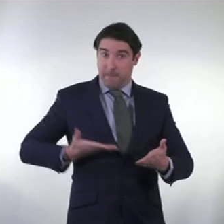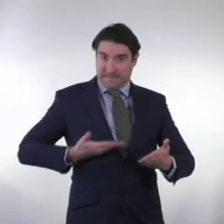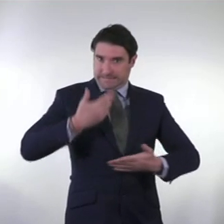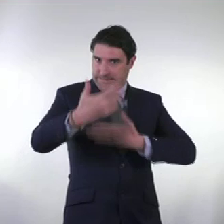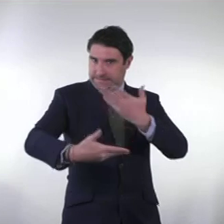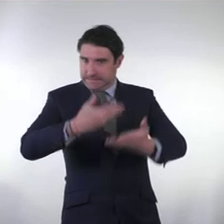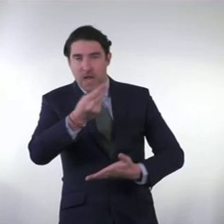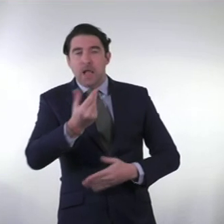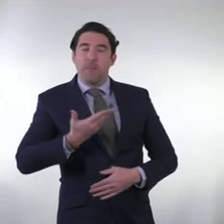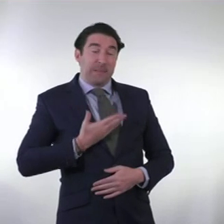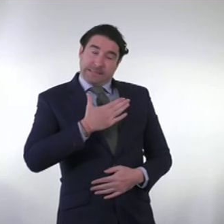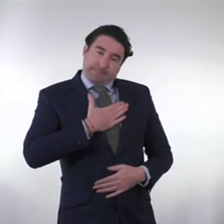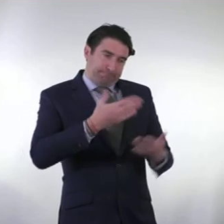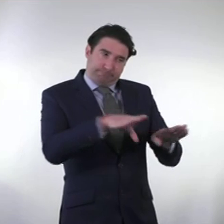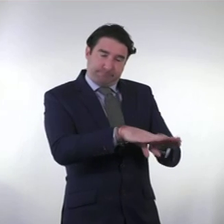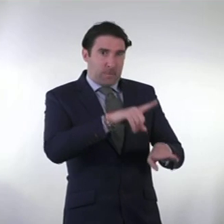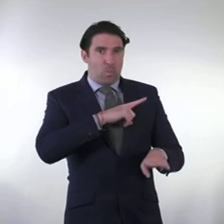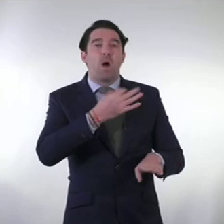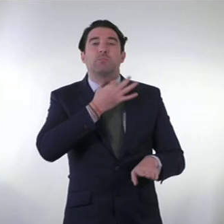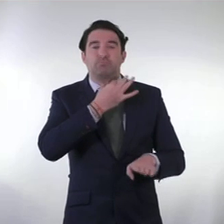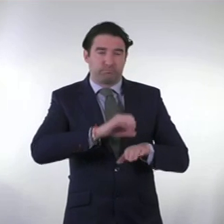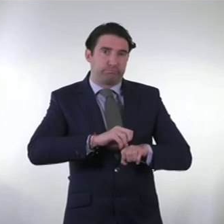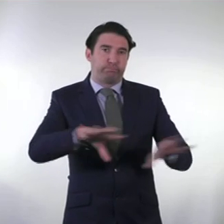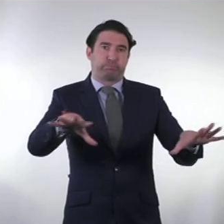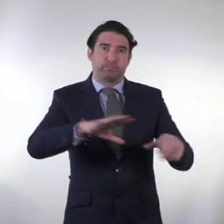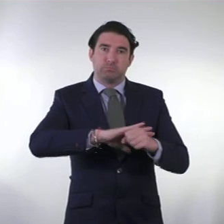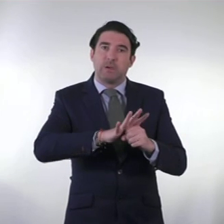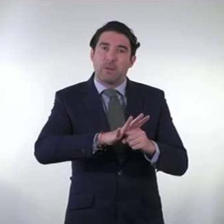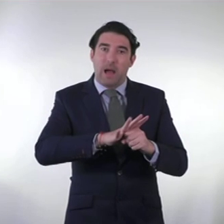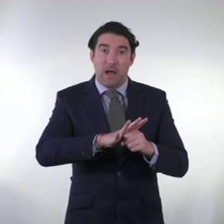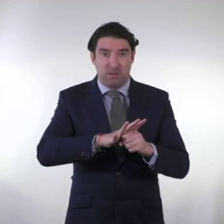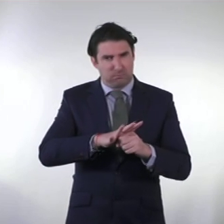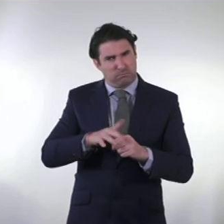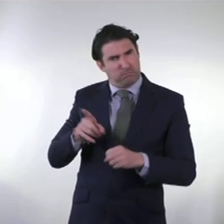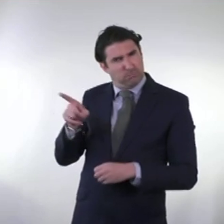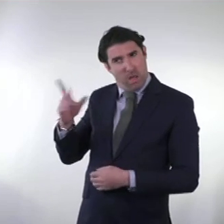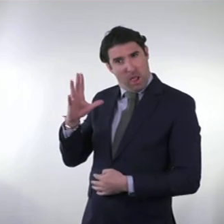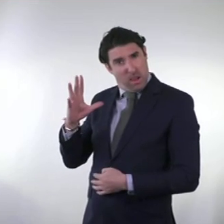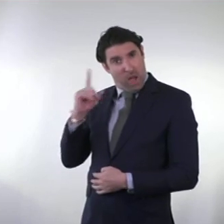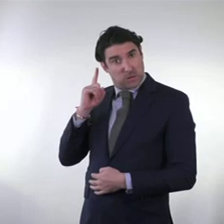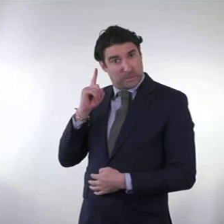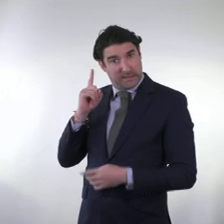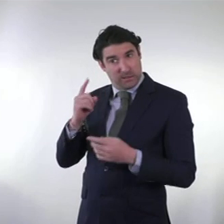That is what we want to do. That is the strategy; that is the approach that the Leader of the Opposition supported last week.